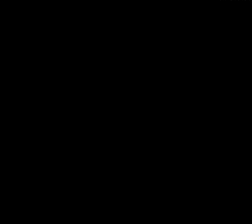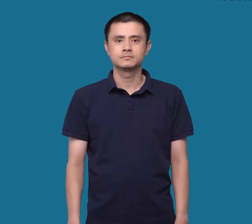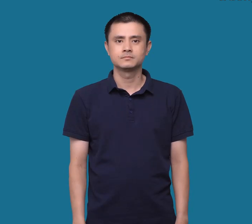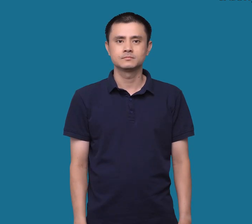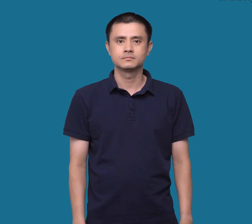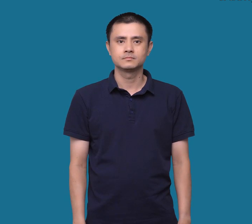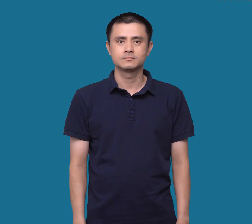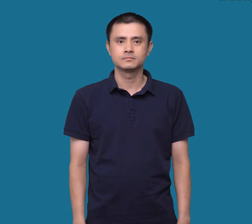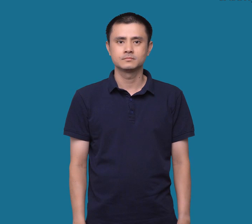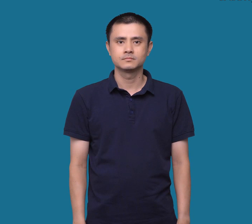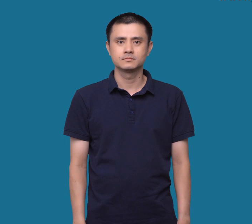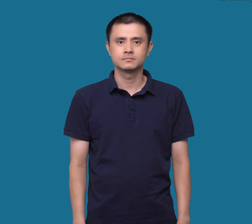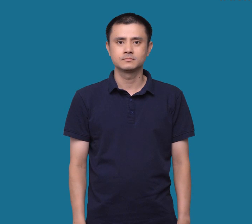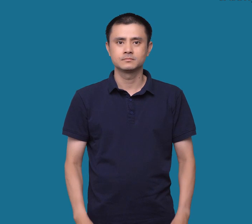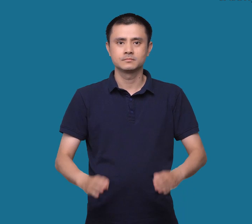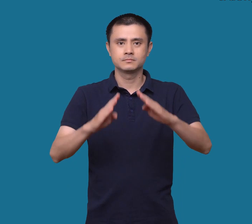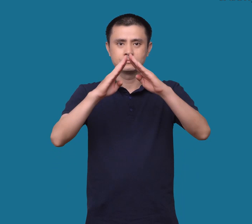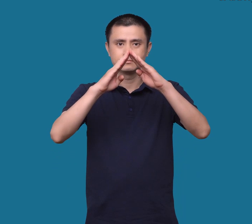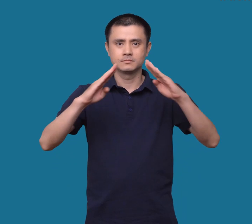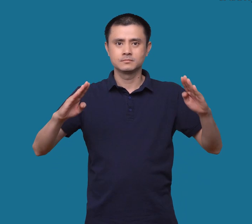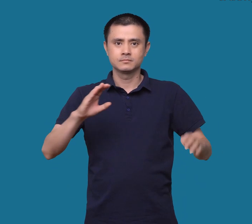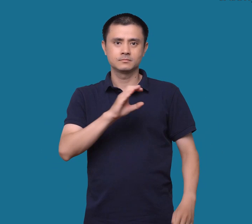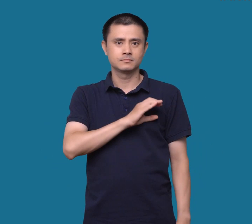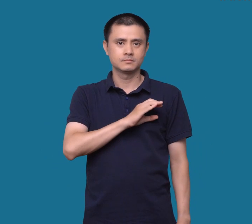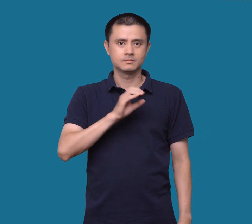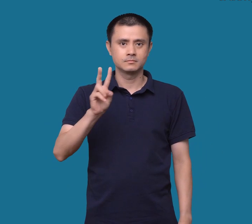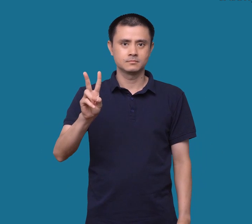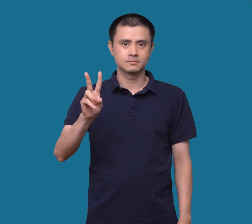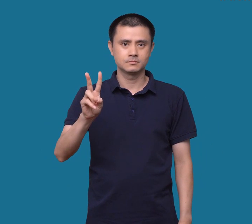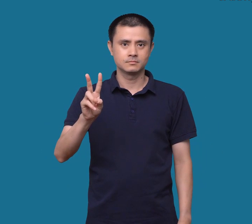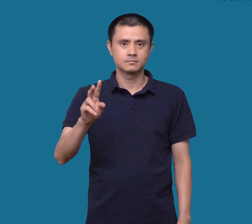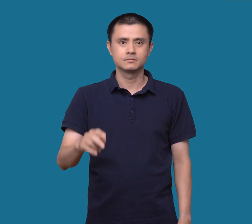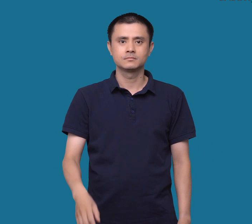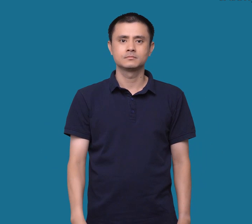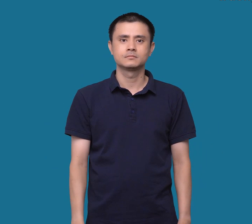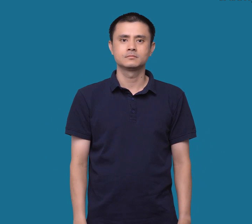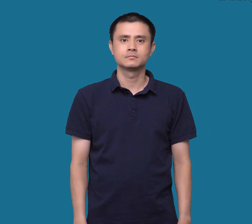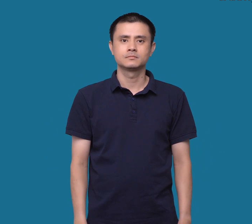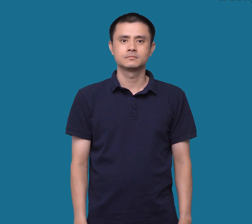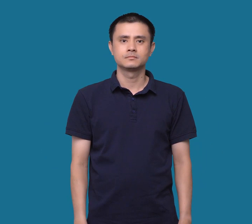trường PTCS (cấp 2)